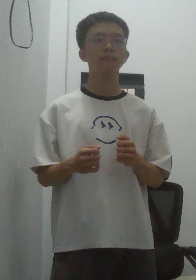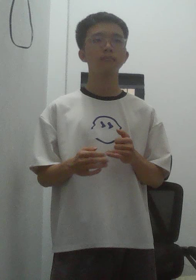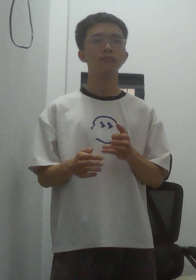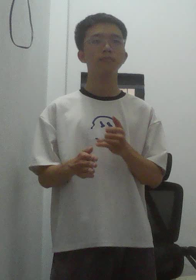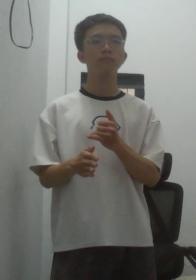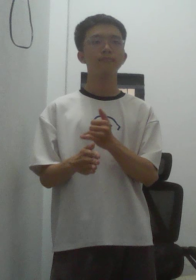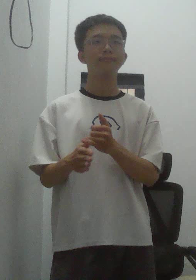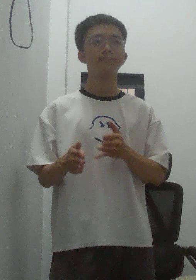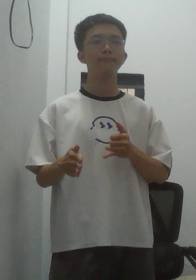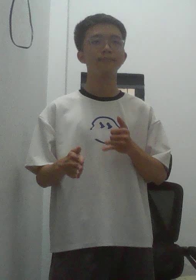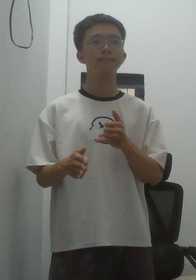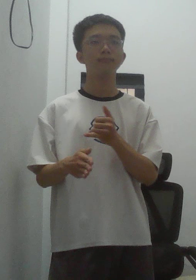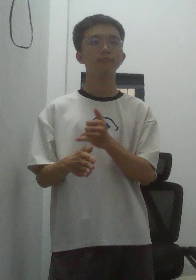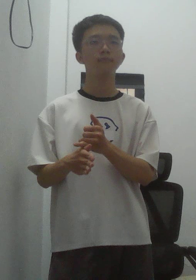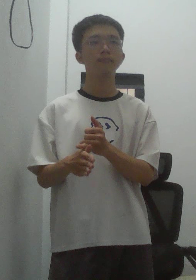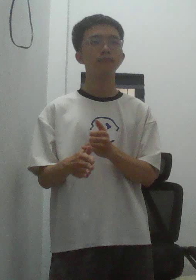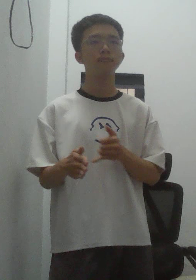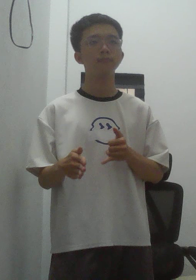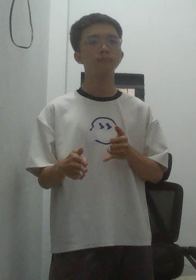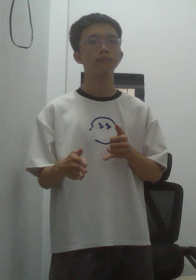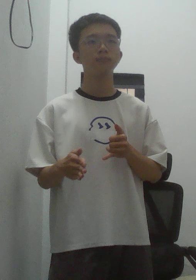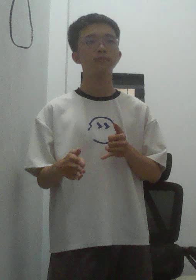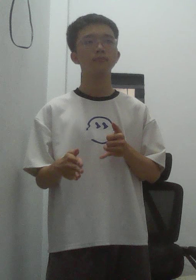cuoi thang